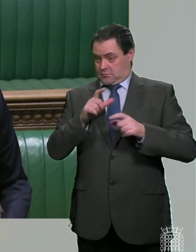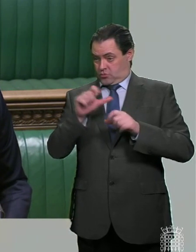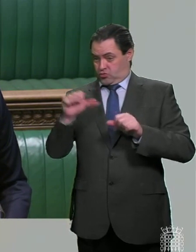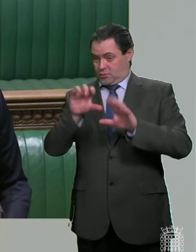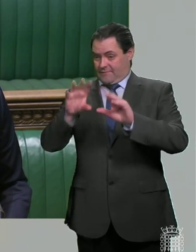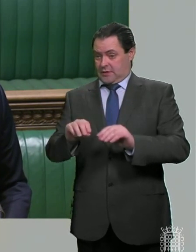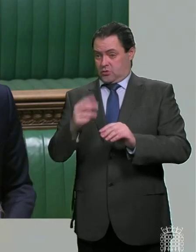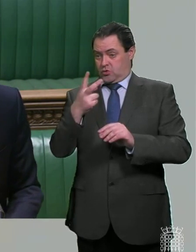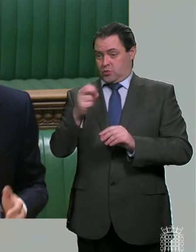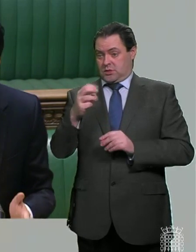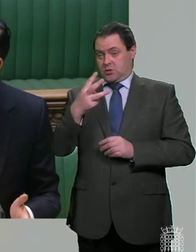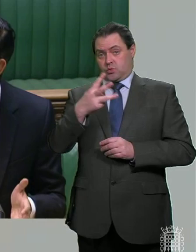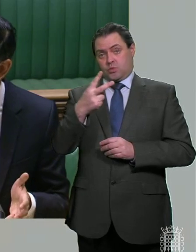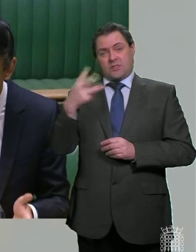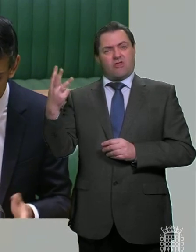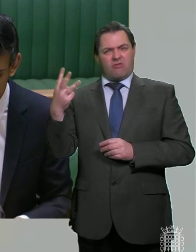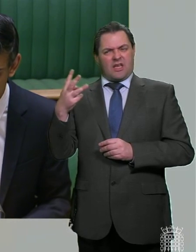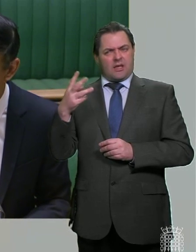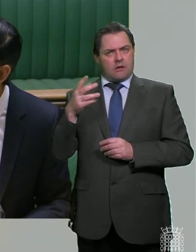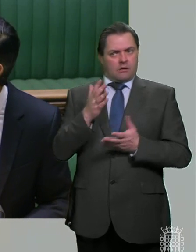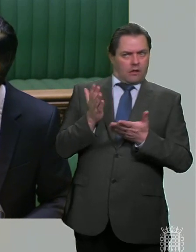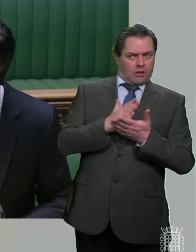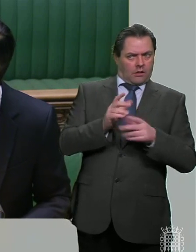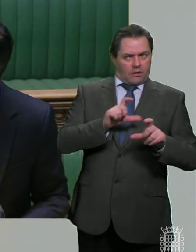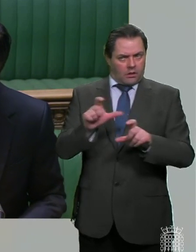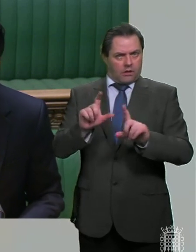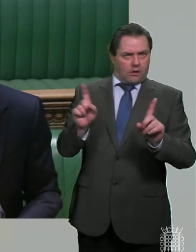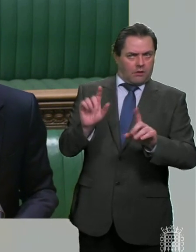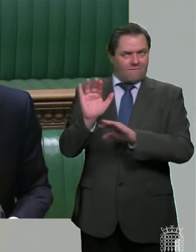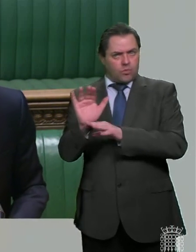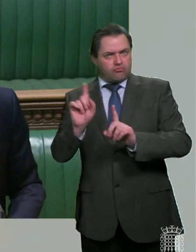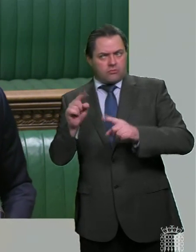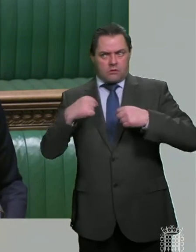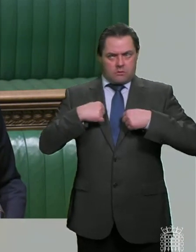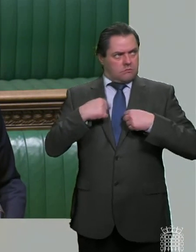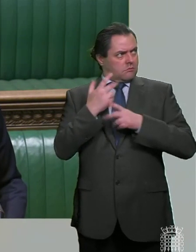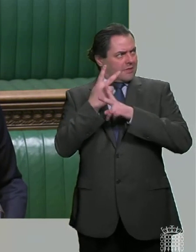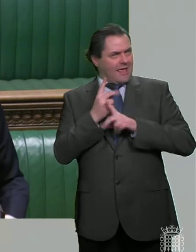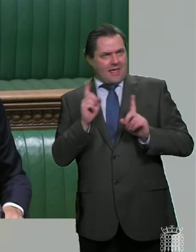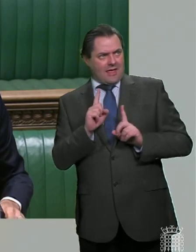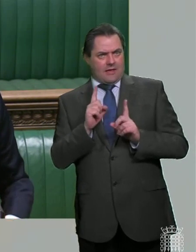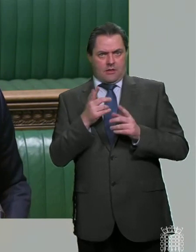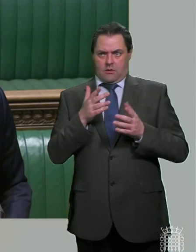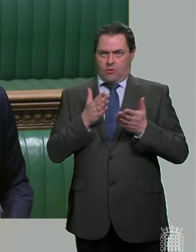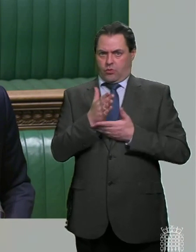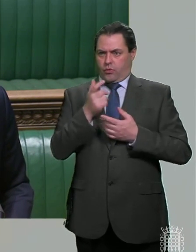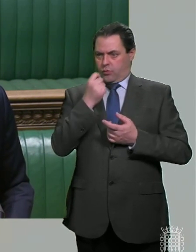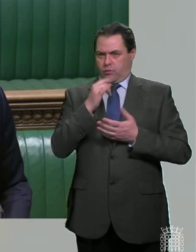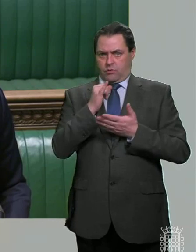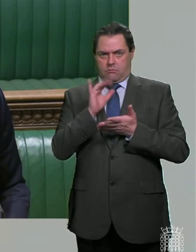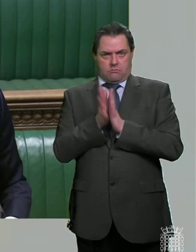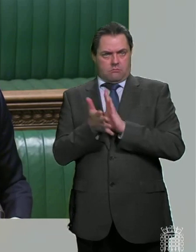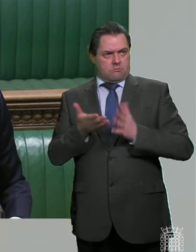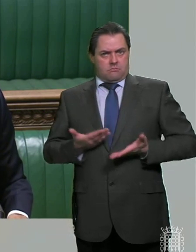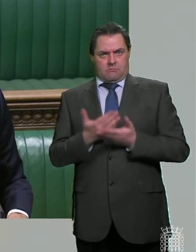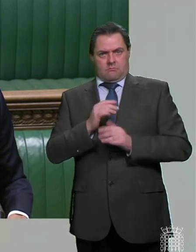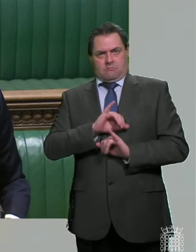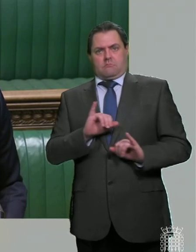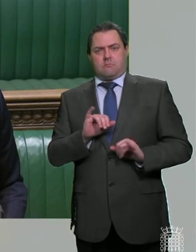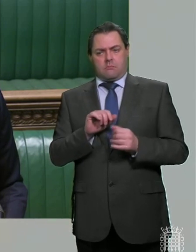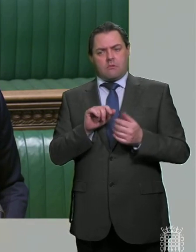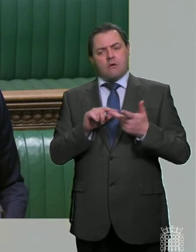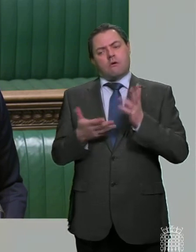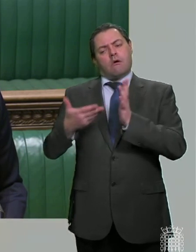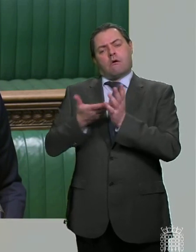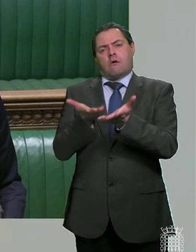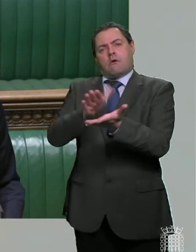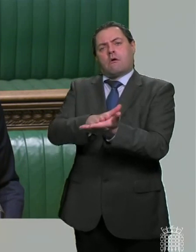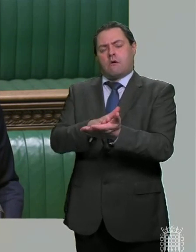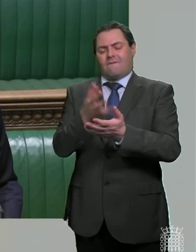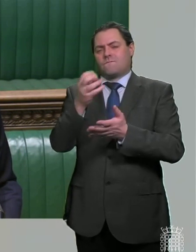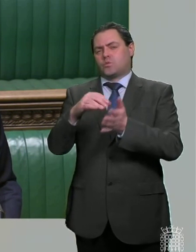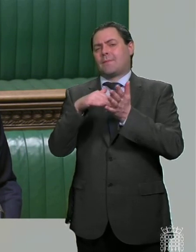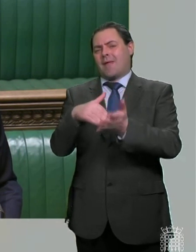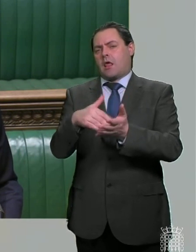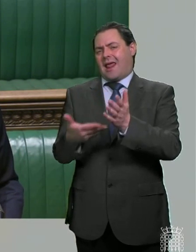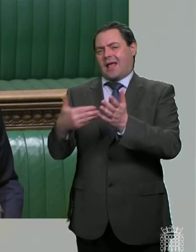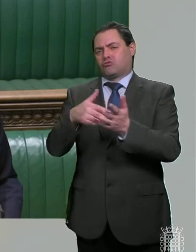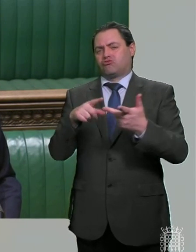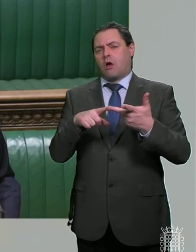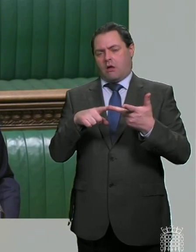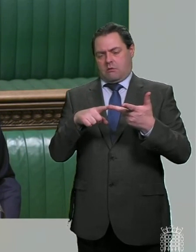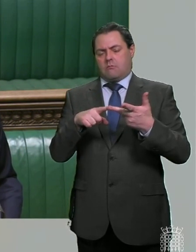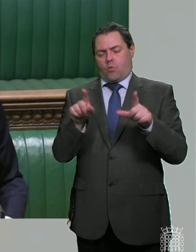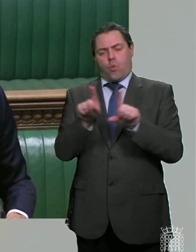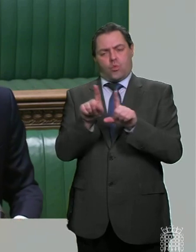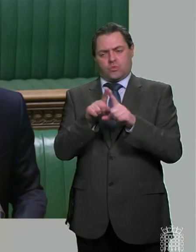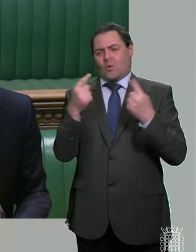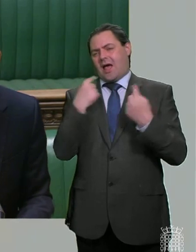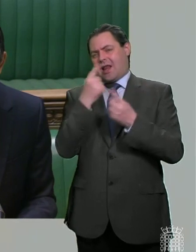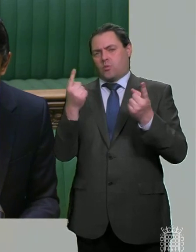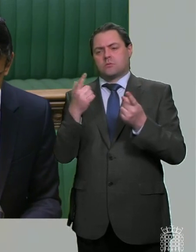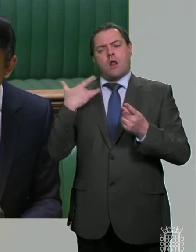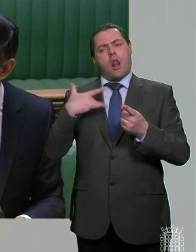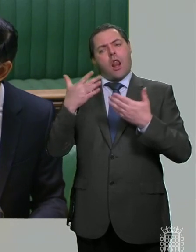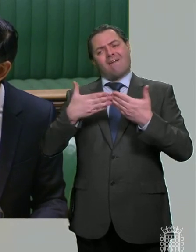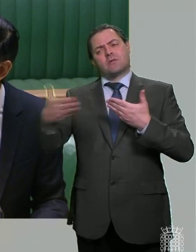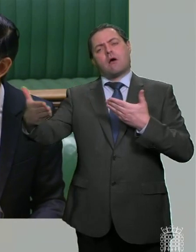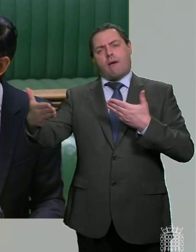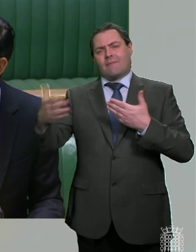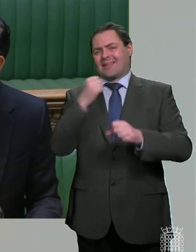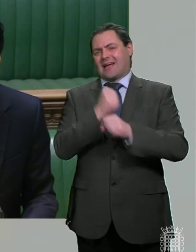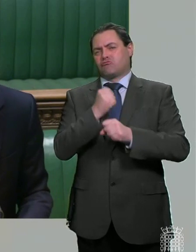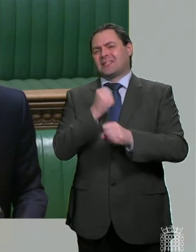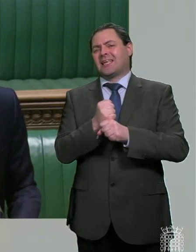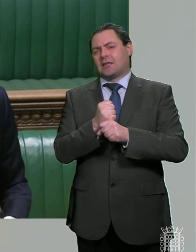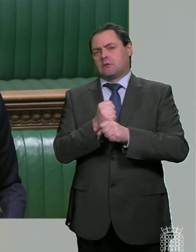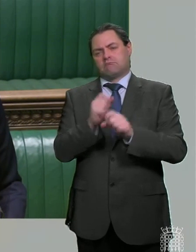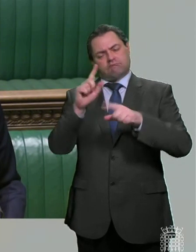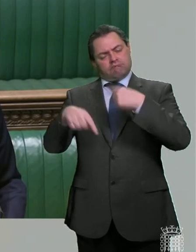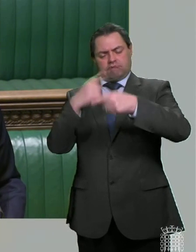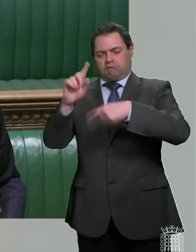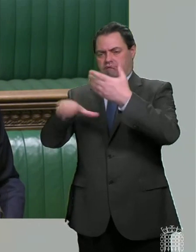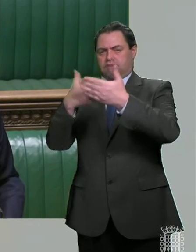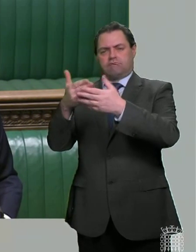They deserve better than to have constant uncertainty about the future costs of their care, so not only will I extend this funding with an initial down payment of around £40 million; I am today announcing a lifetime commitment, guaranteeing funding forever.